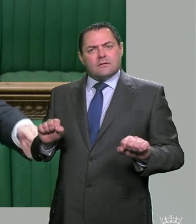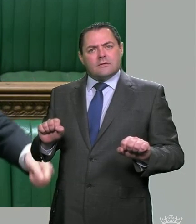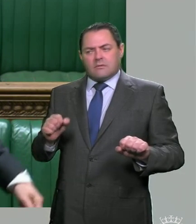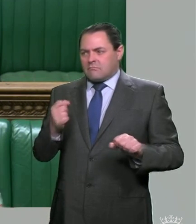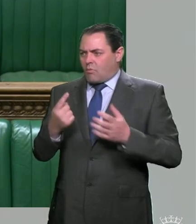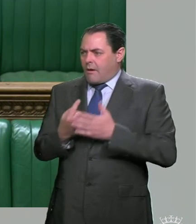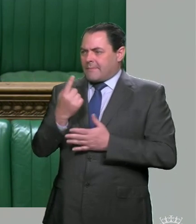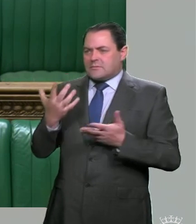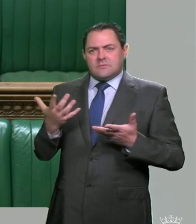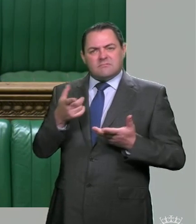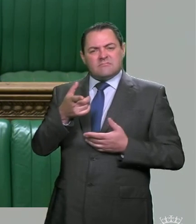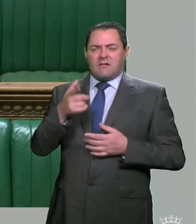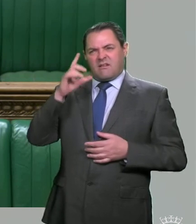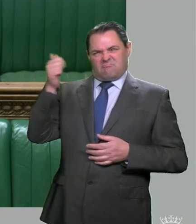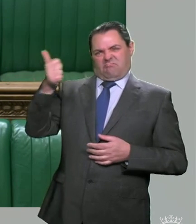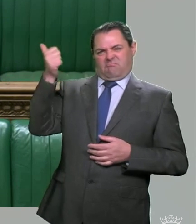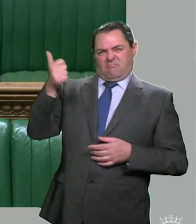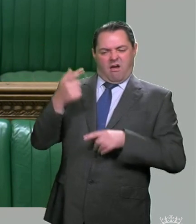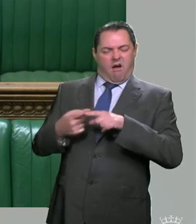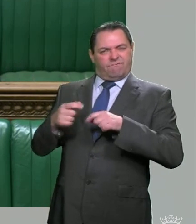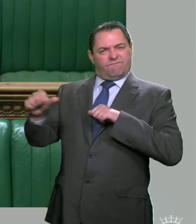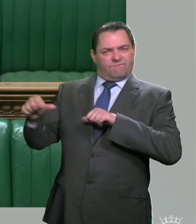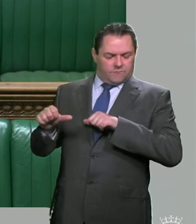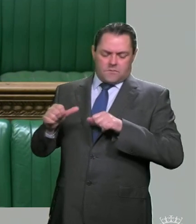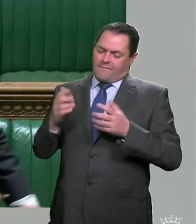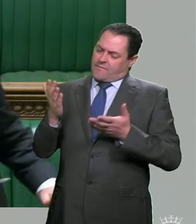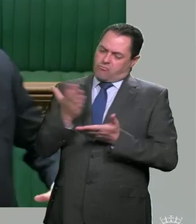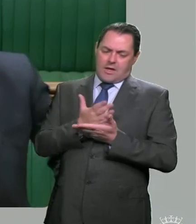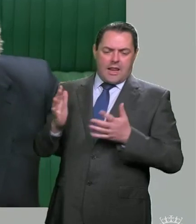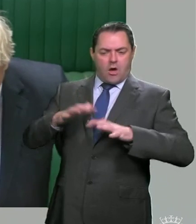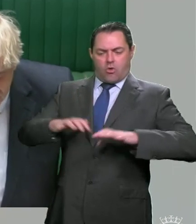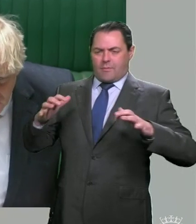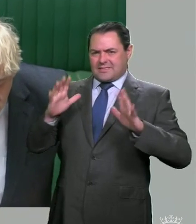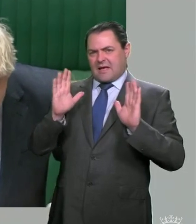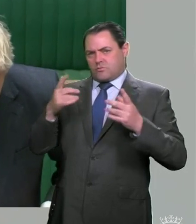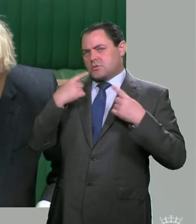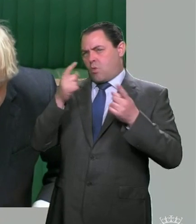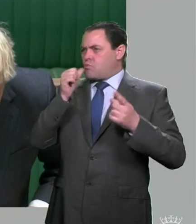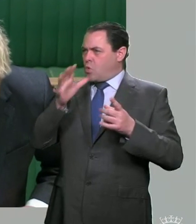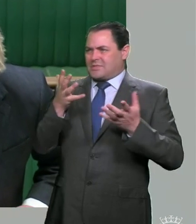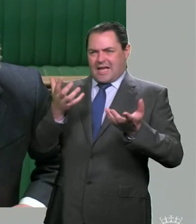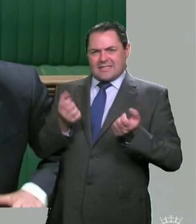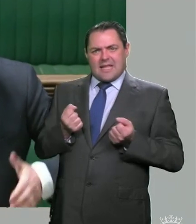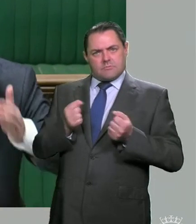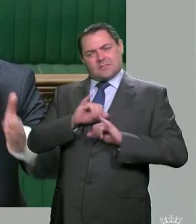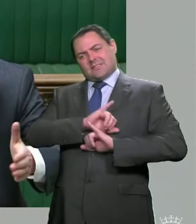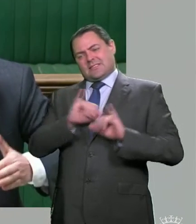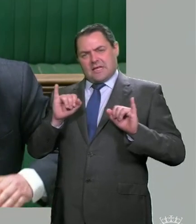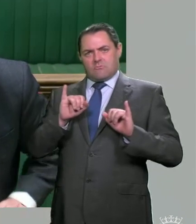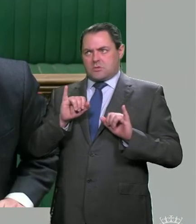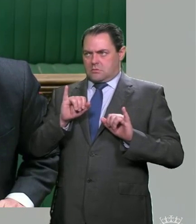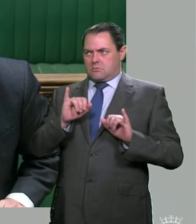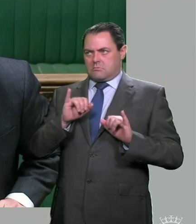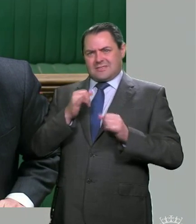It is very important that the message should go out from this House of Commons that we will not tolerate serious sexual violence.